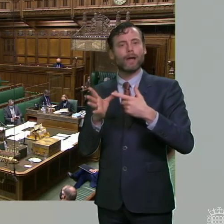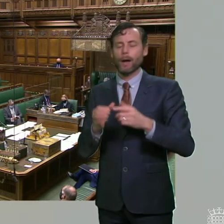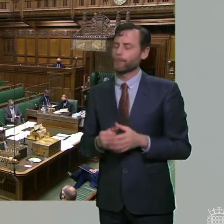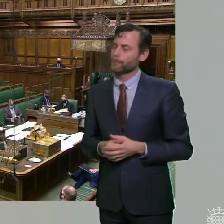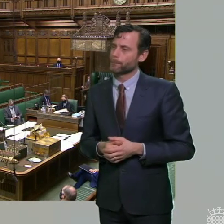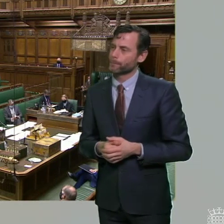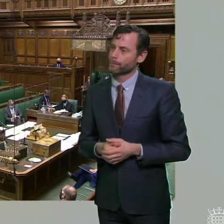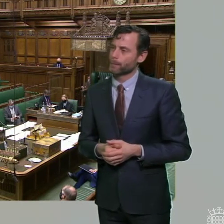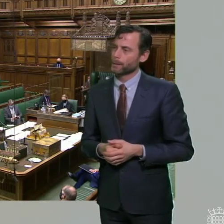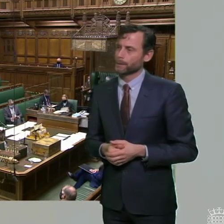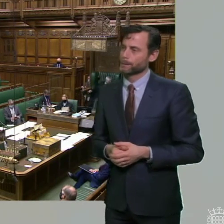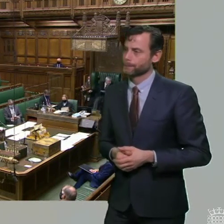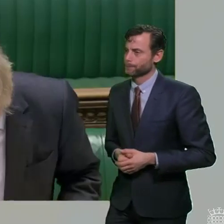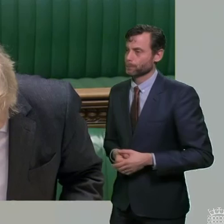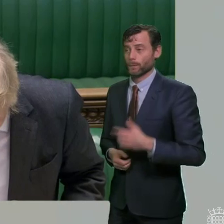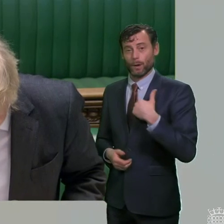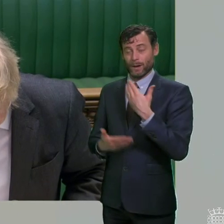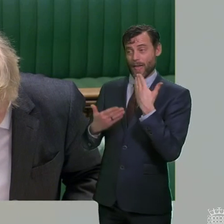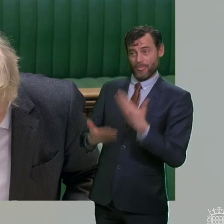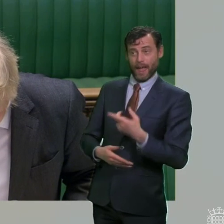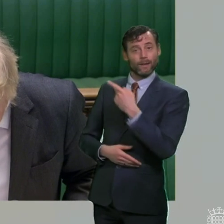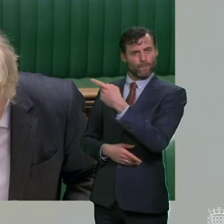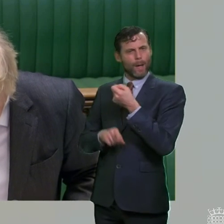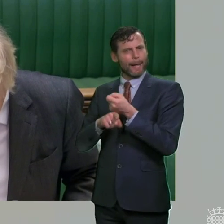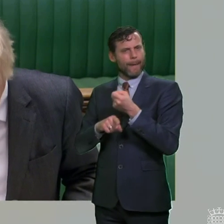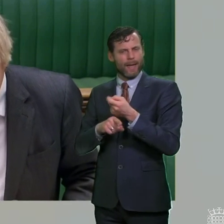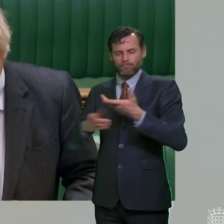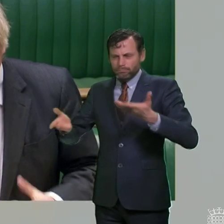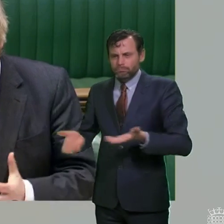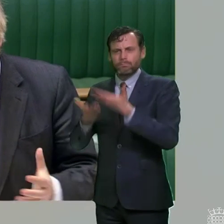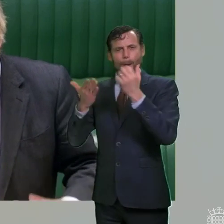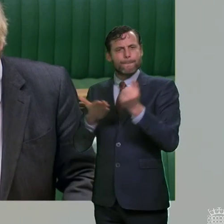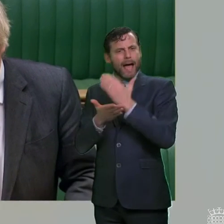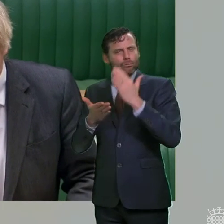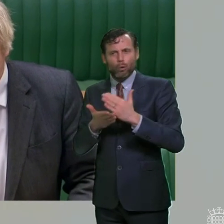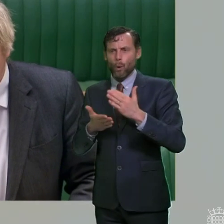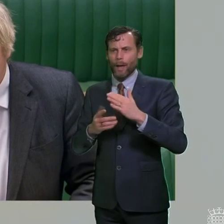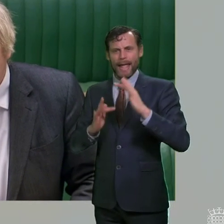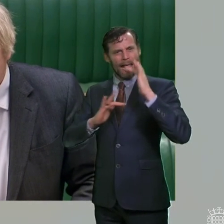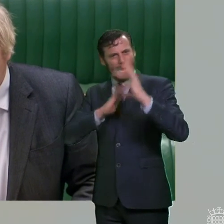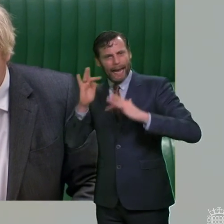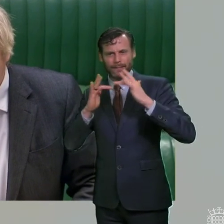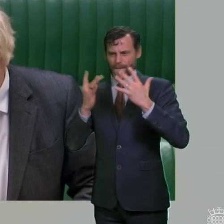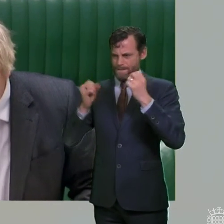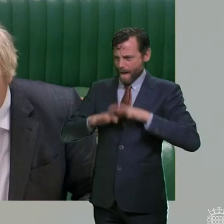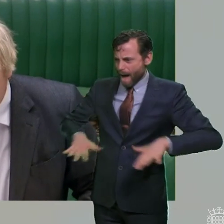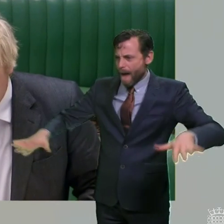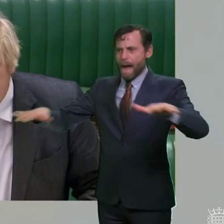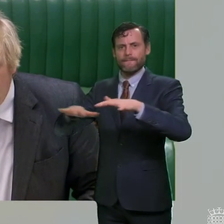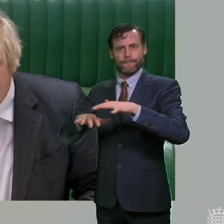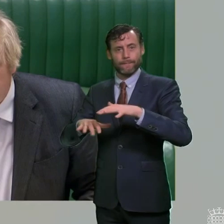I thank my honourable Friend for all he does to campaign for the hardest-to-reach areas in rural Cumbria.